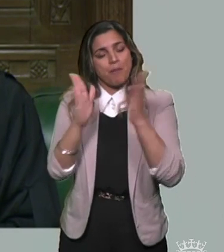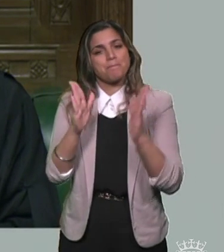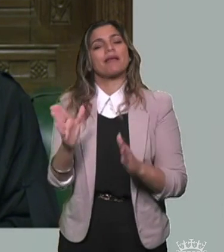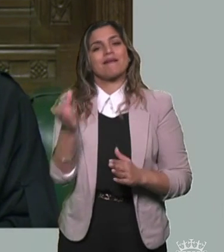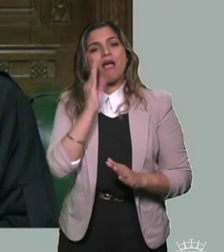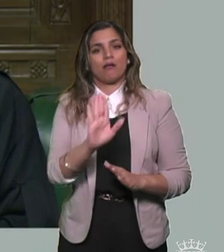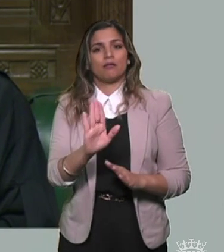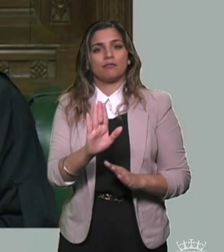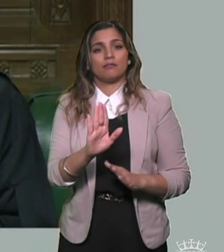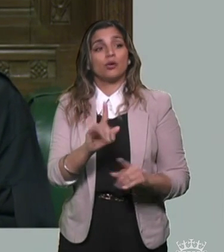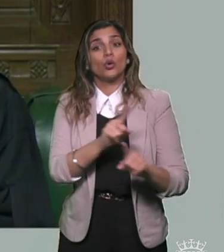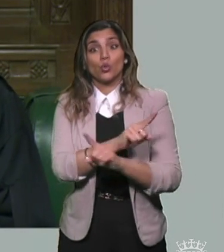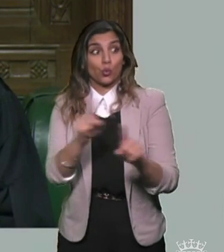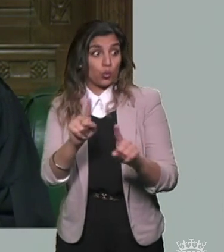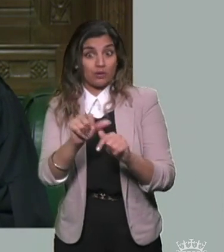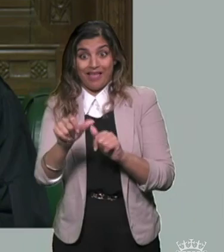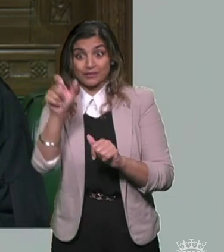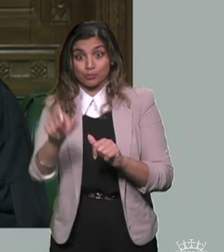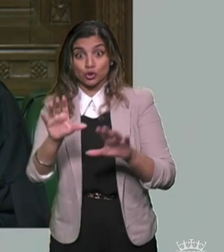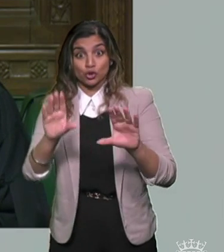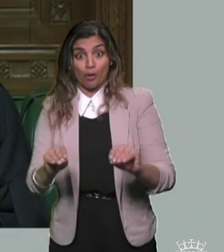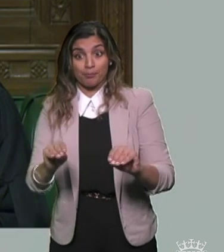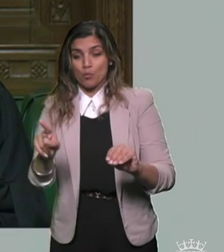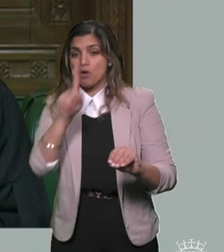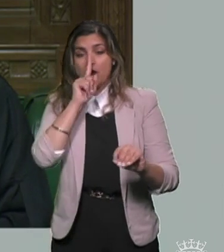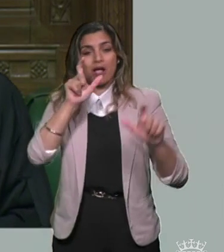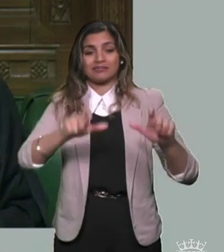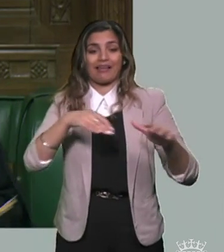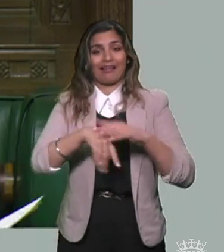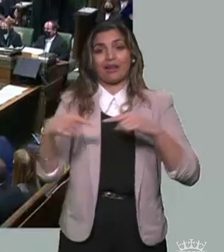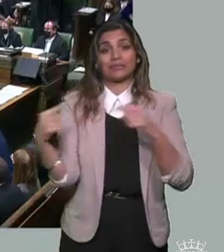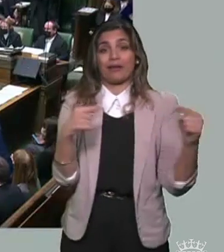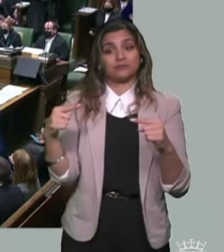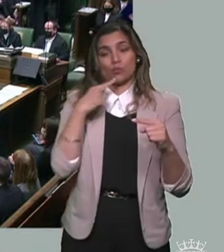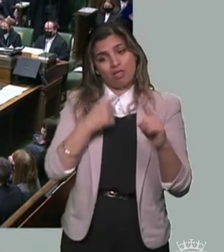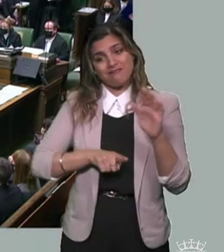The next person that stops me hearing will not continue in this debate.